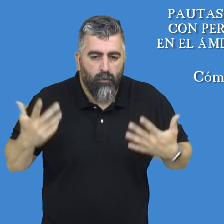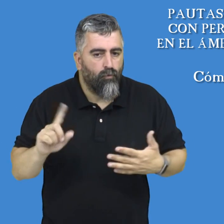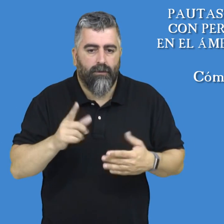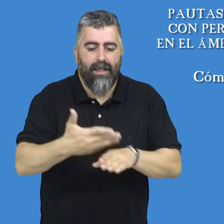no